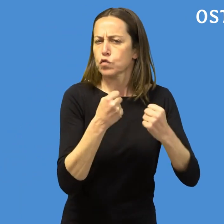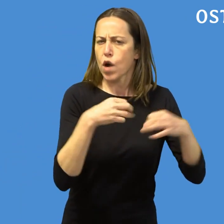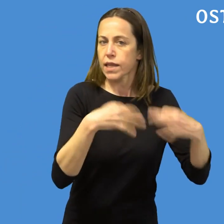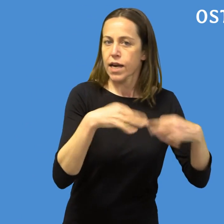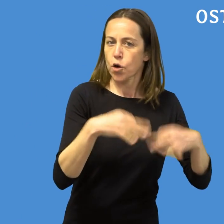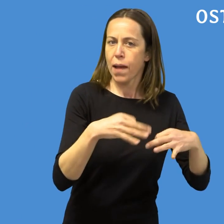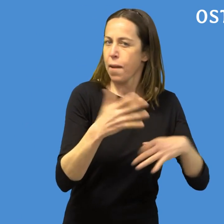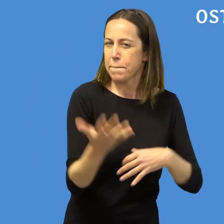normal